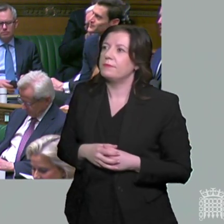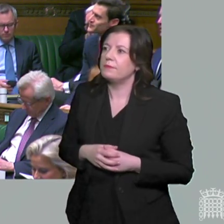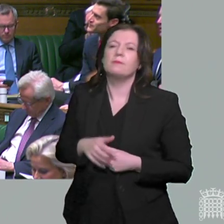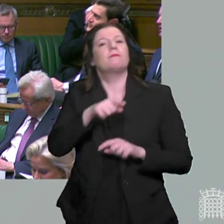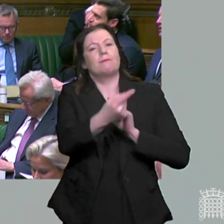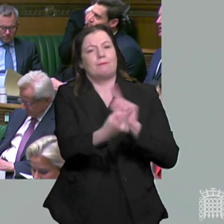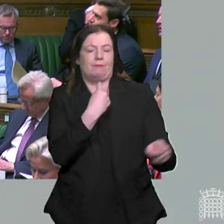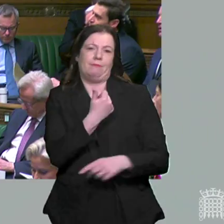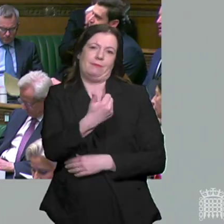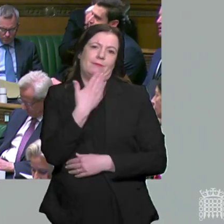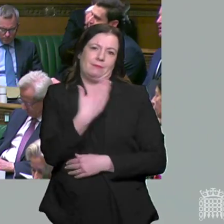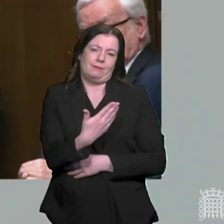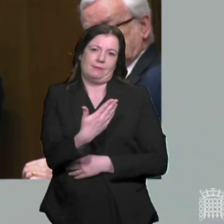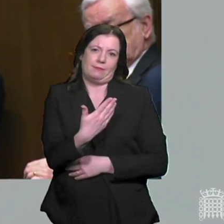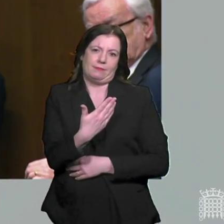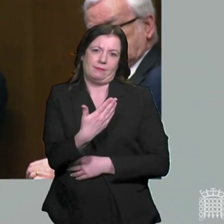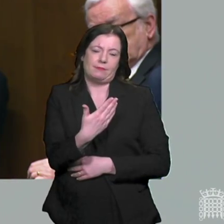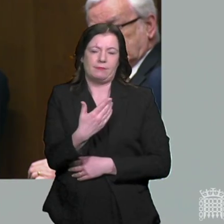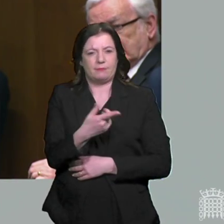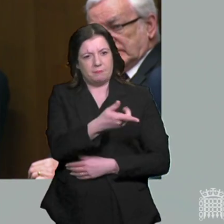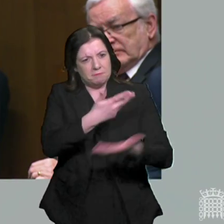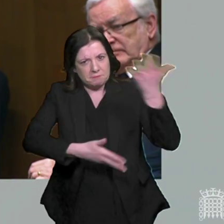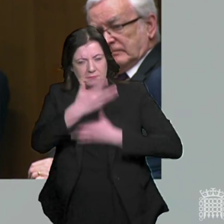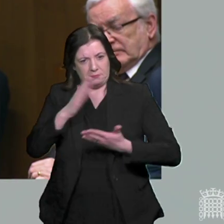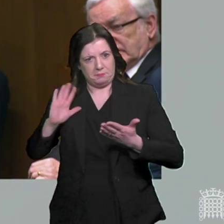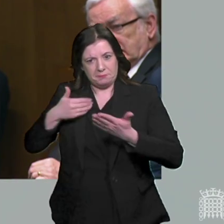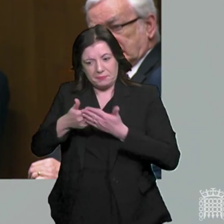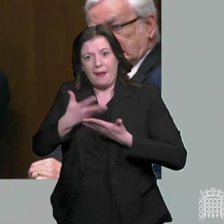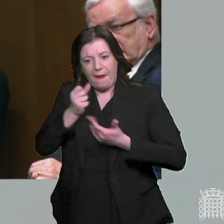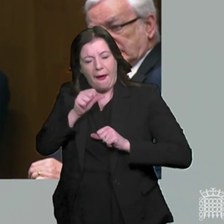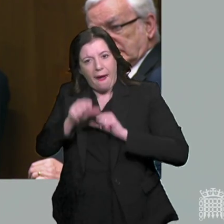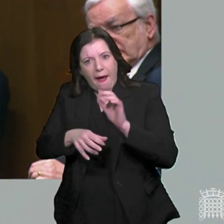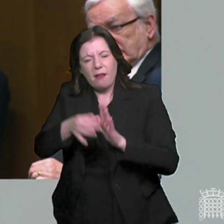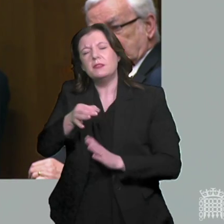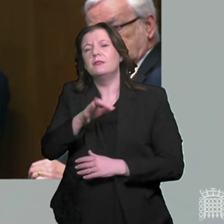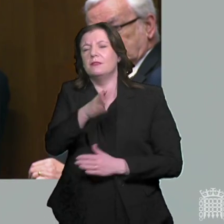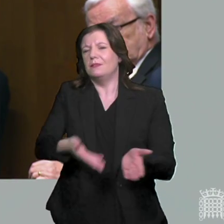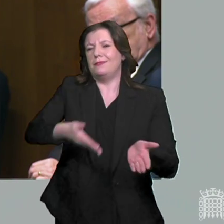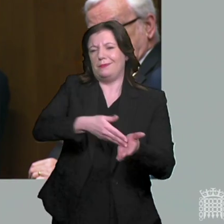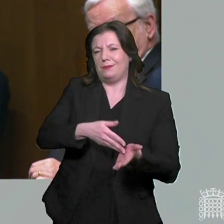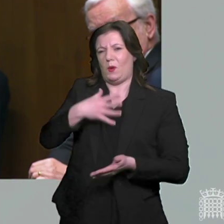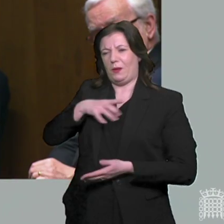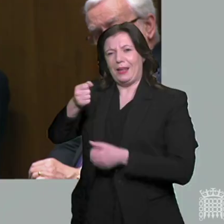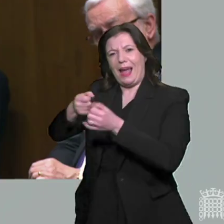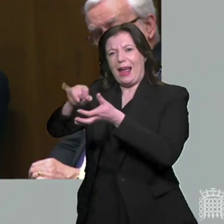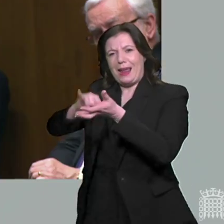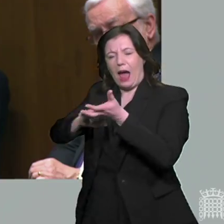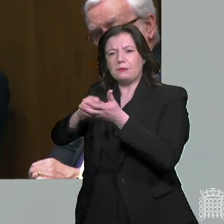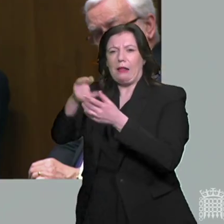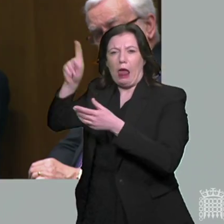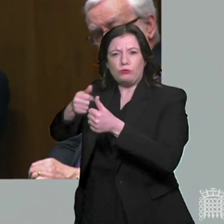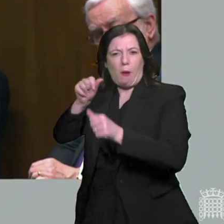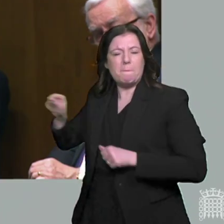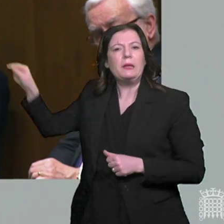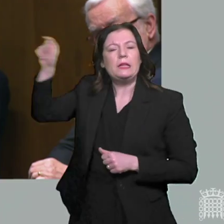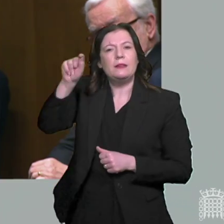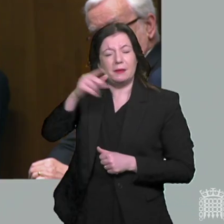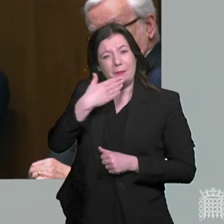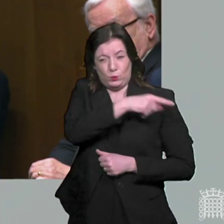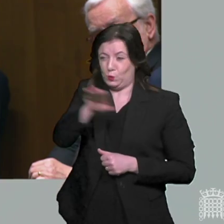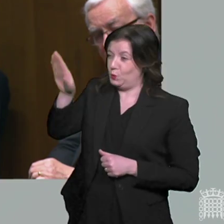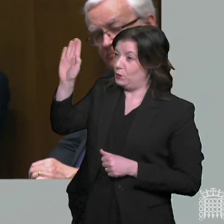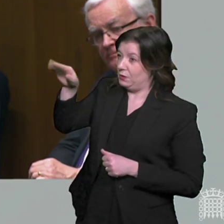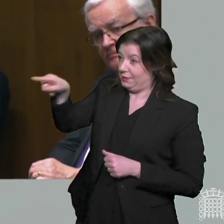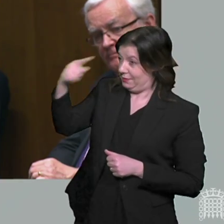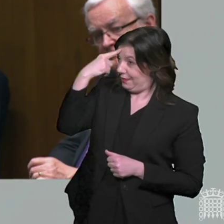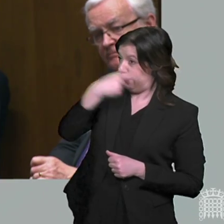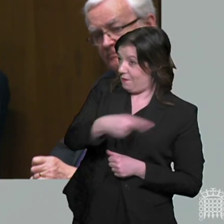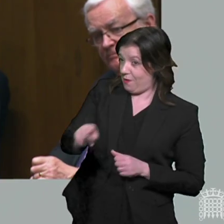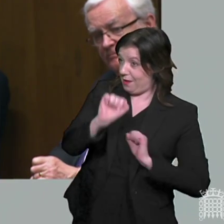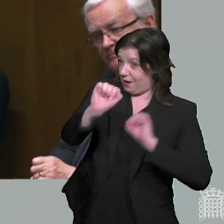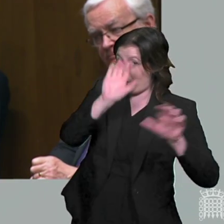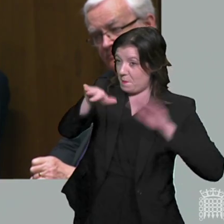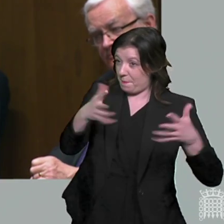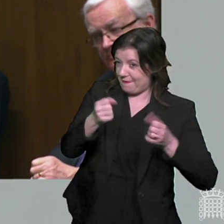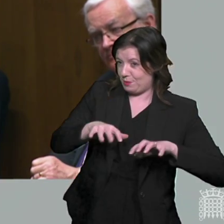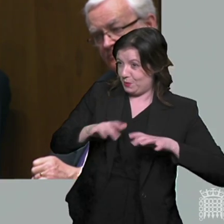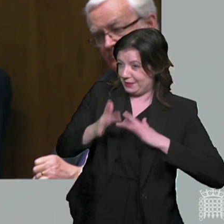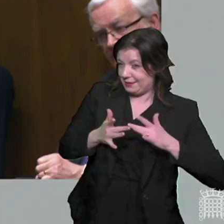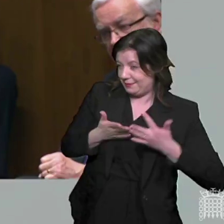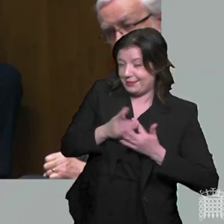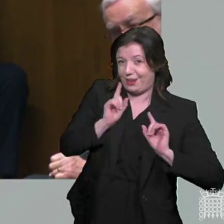While we continue to make progress on this front, could the Minister remind utility companies, particularly British Gas, that not everybody has access to a computer and the internet?